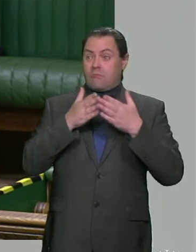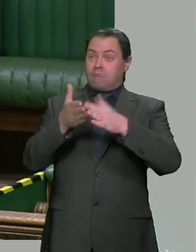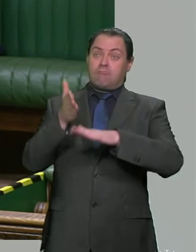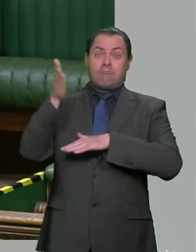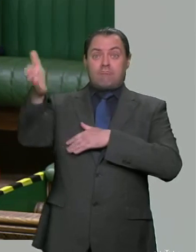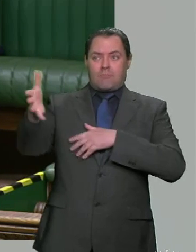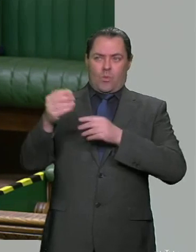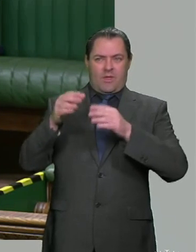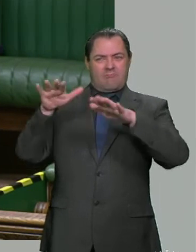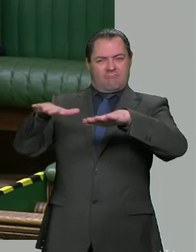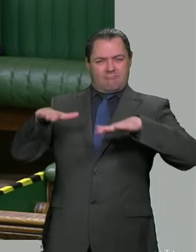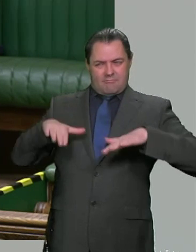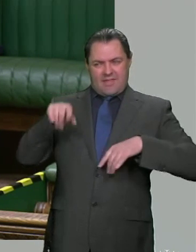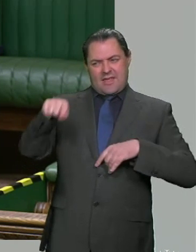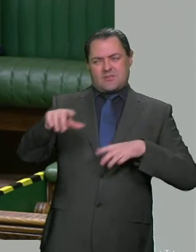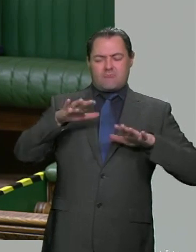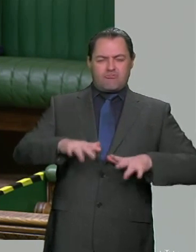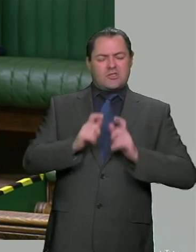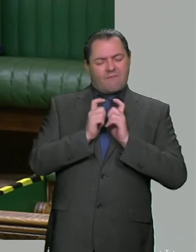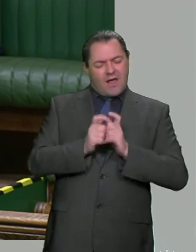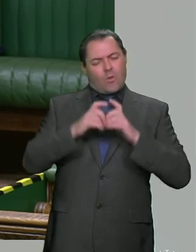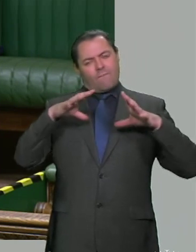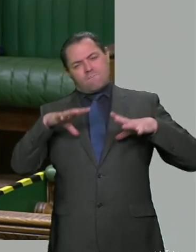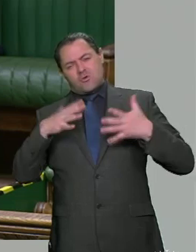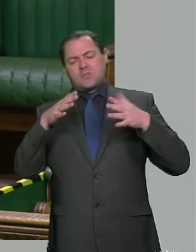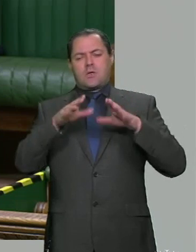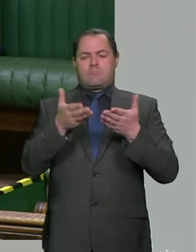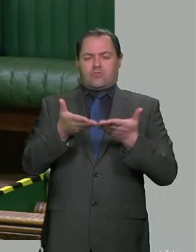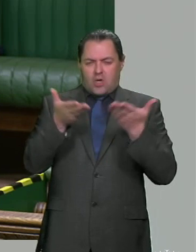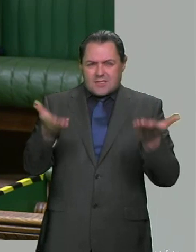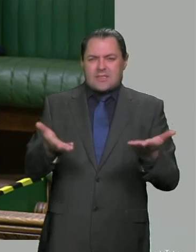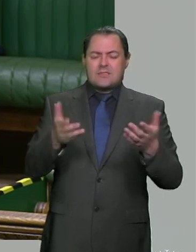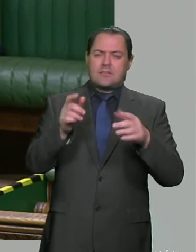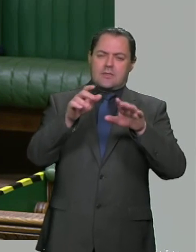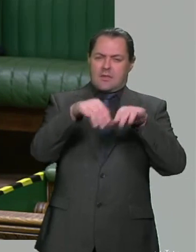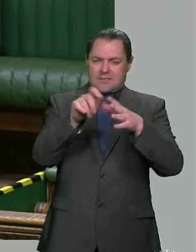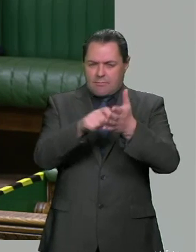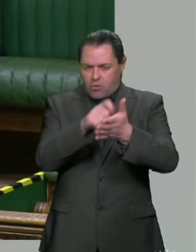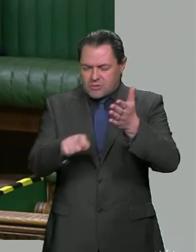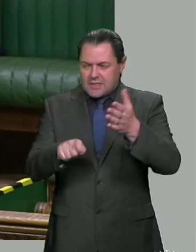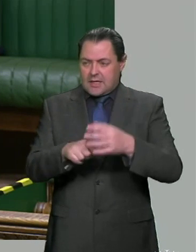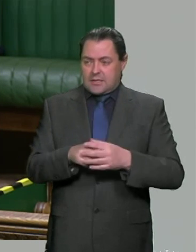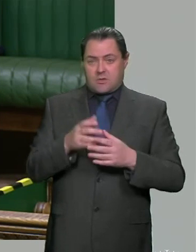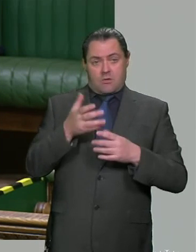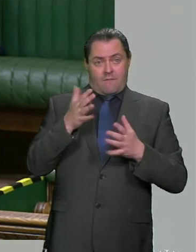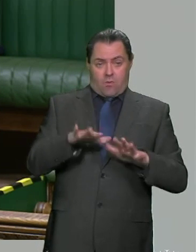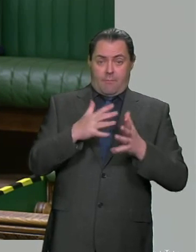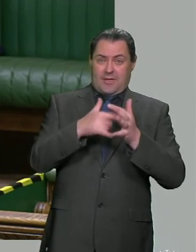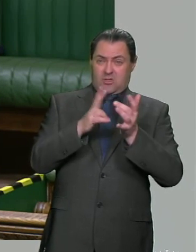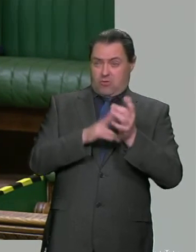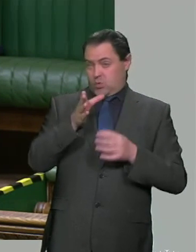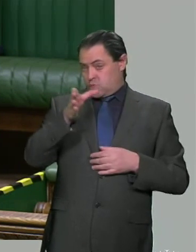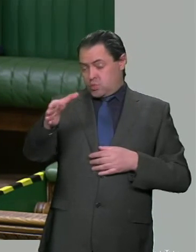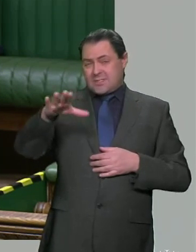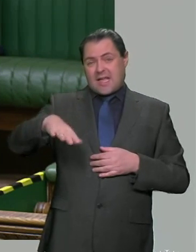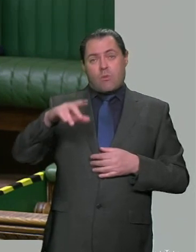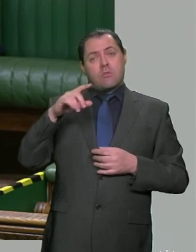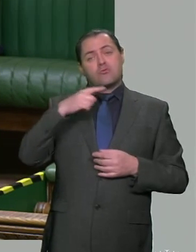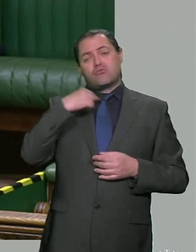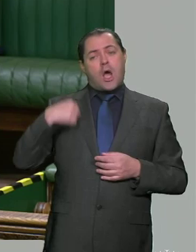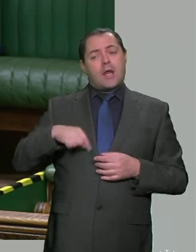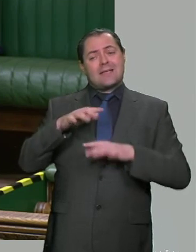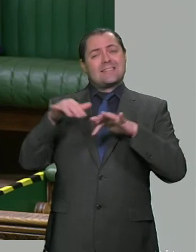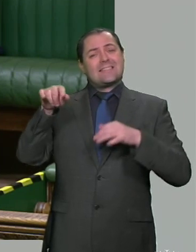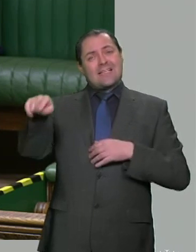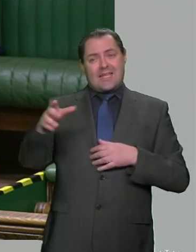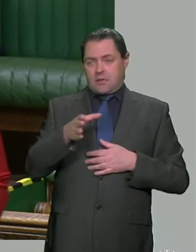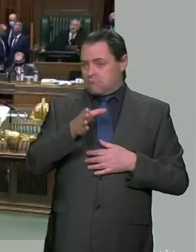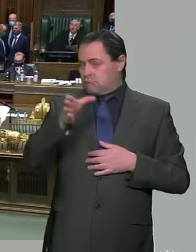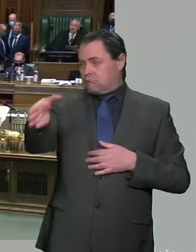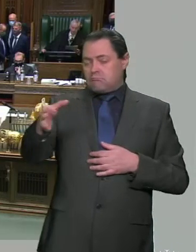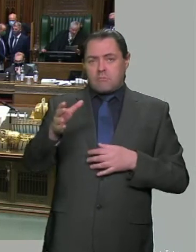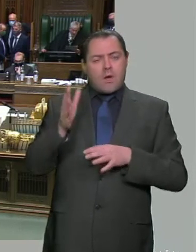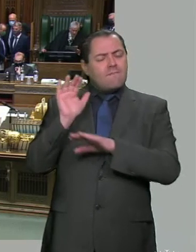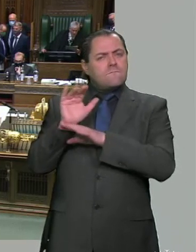Within her she carries the British values of freedom, justice and democracy, so can my right honourable Friend tell me, as she makes her way from the Mediterranean to the South China Sea, what his plans are for the future of her white ensign?